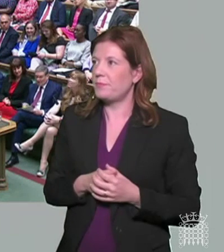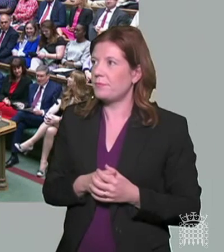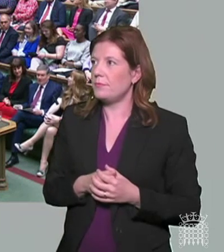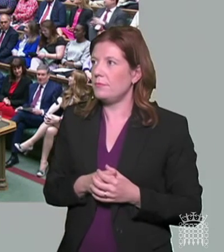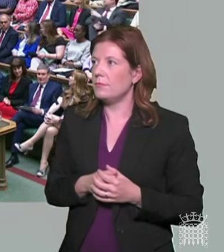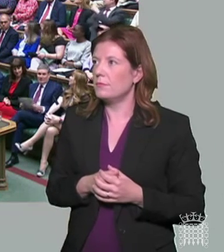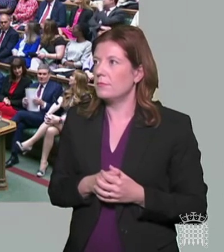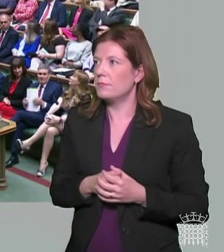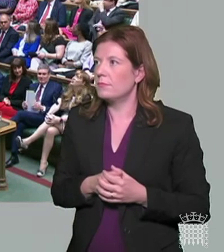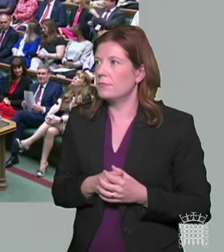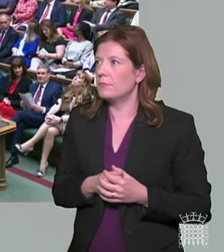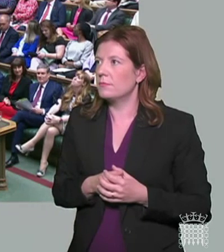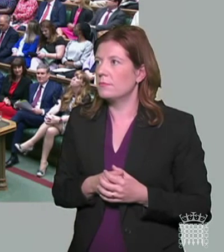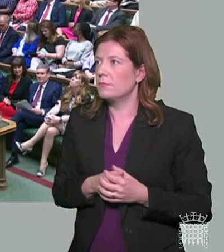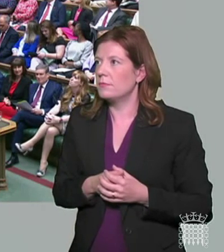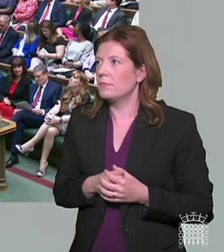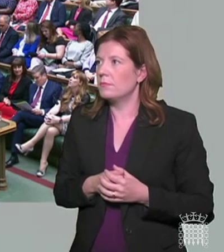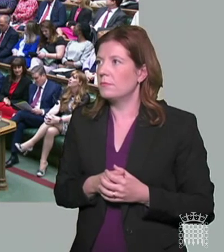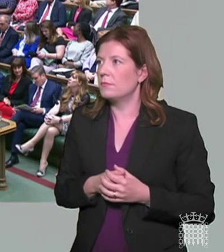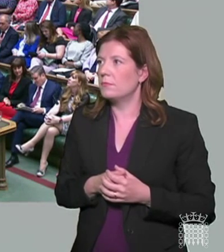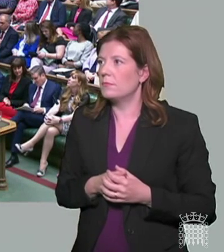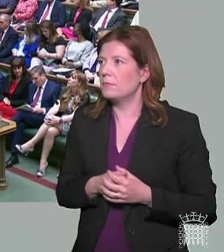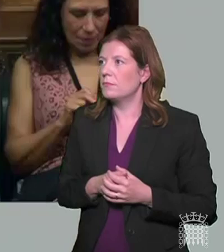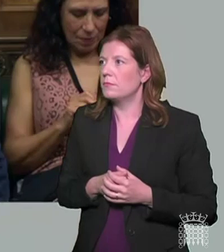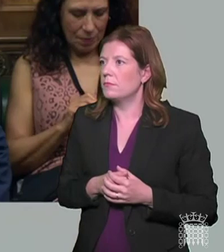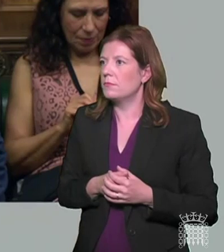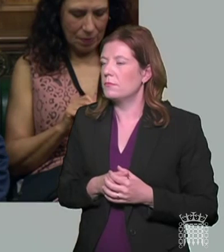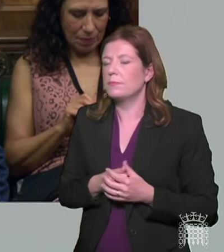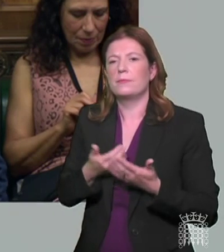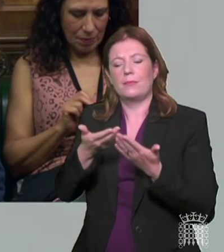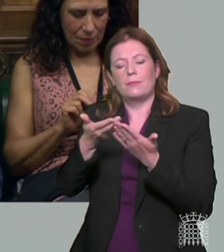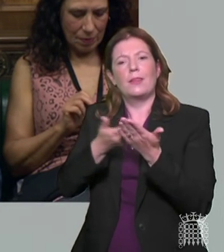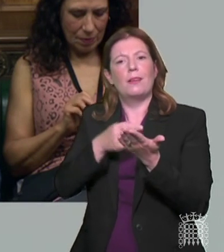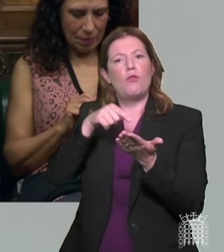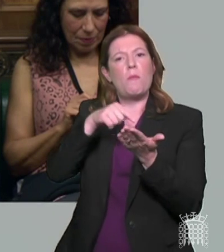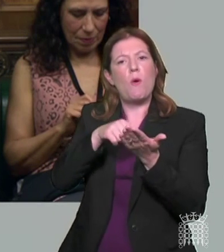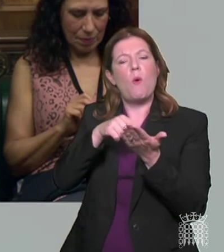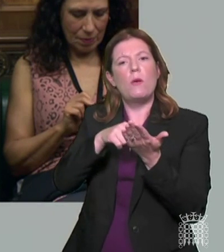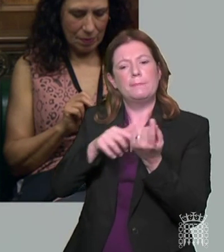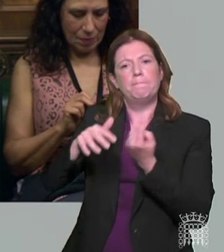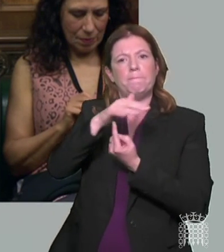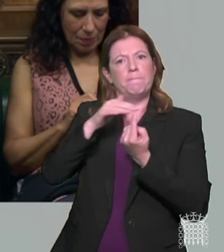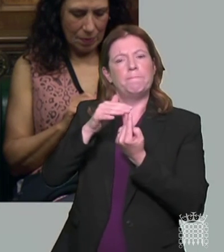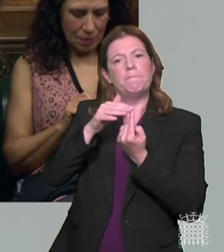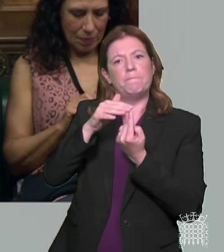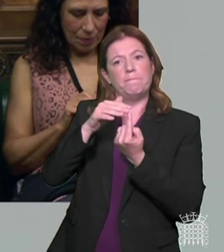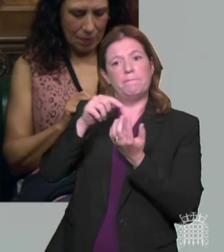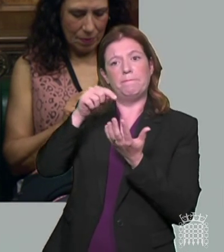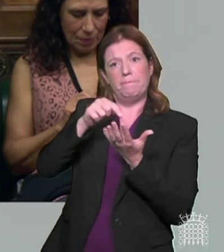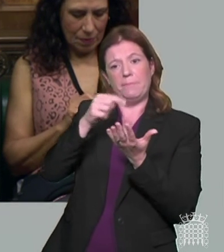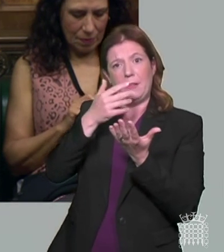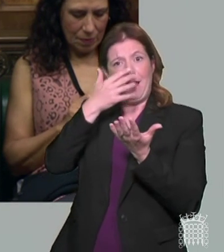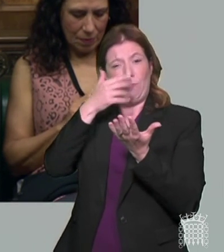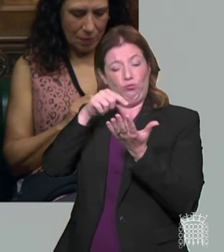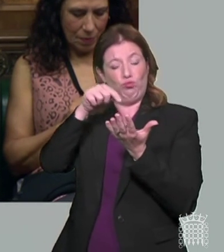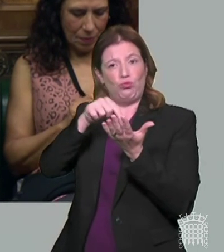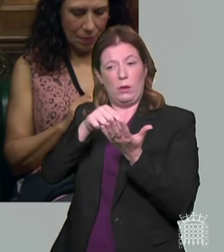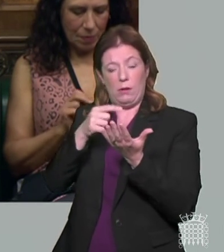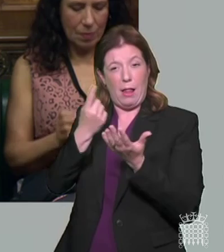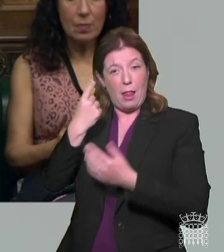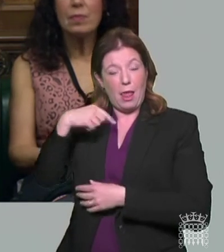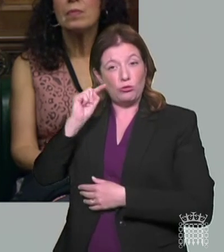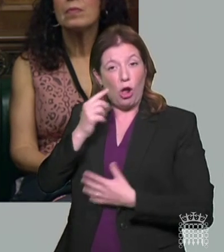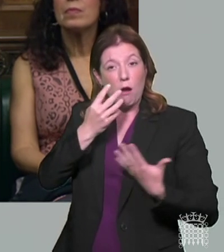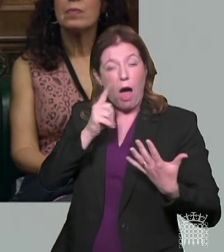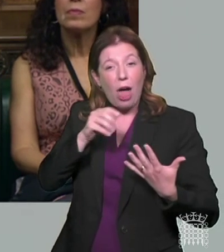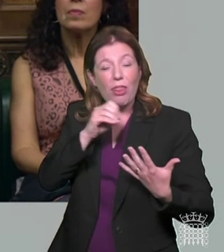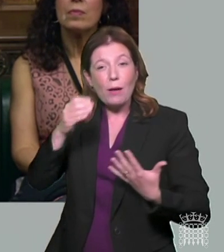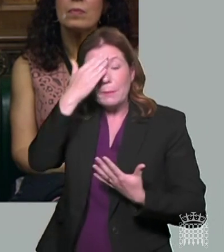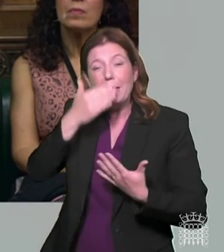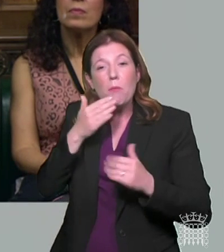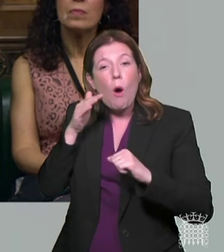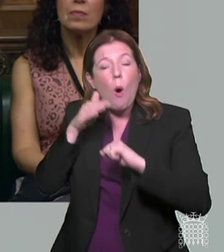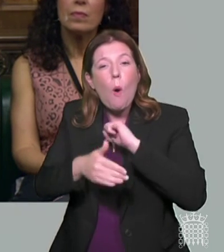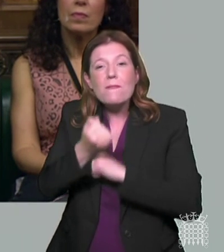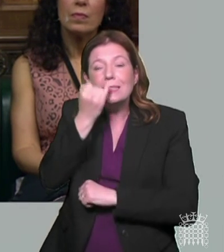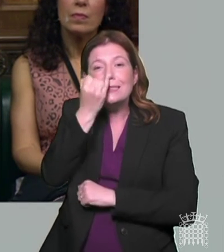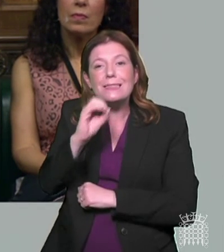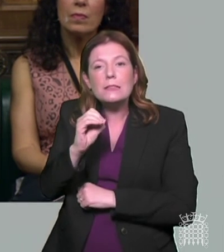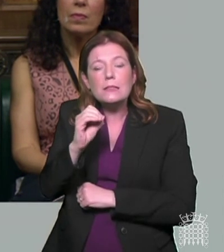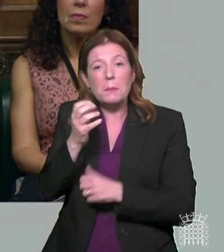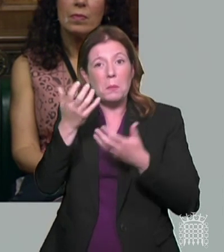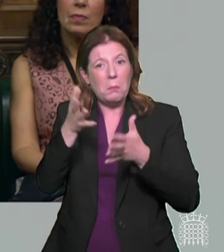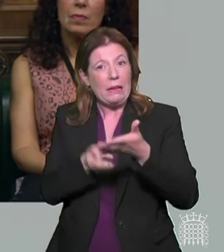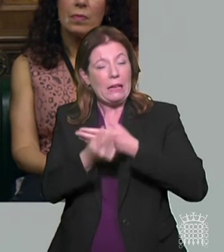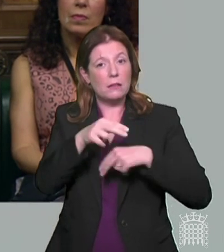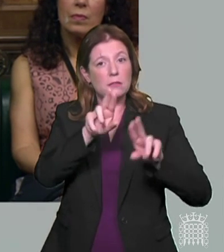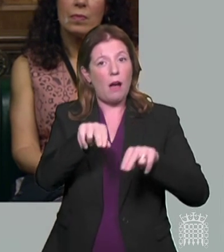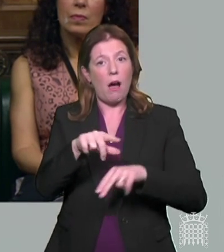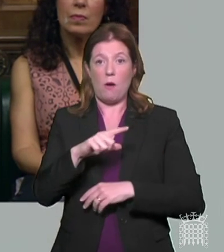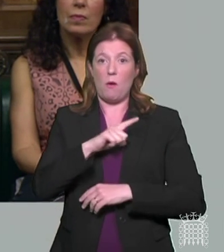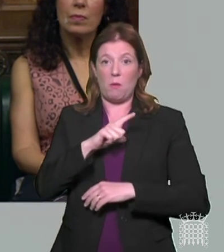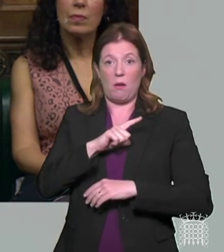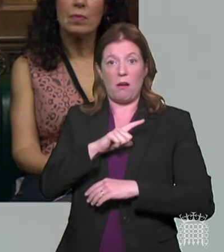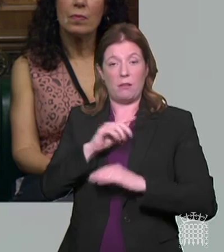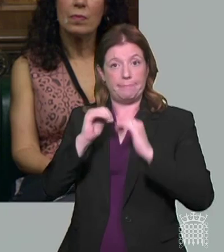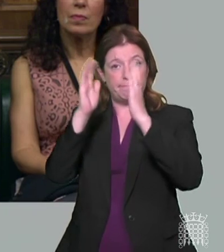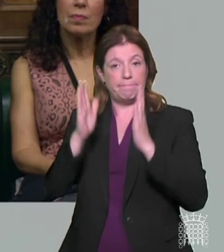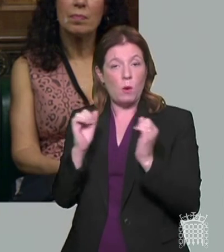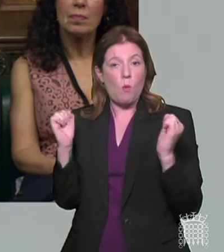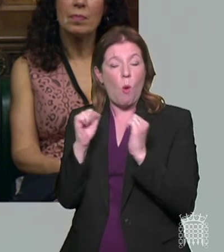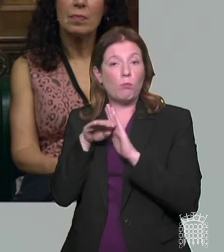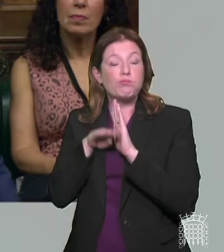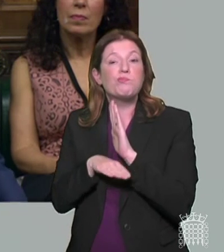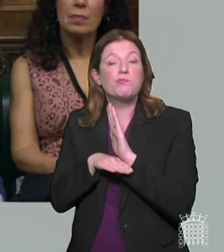The latest “State of Ageing” report reveals that last year in this country, 9,000 people over the age of 60 died because their homes were too cold.